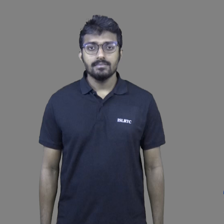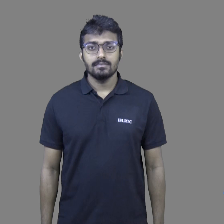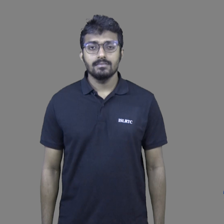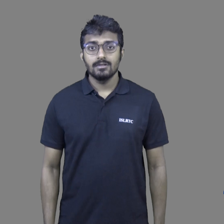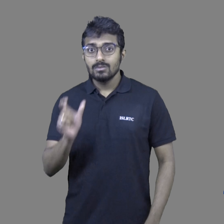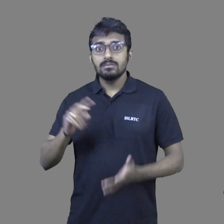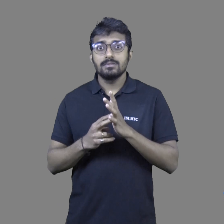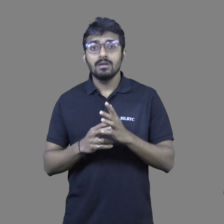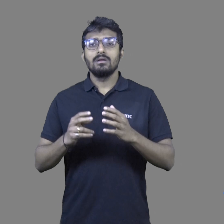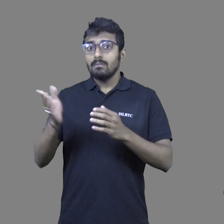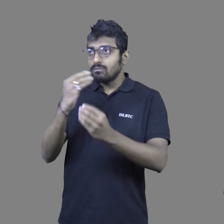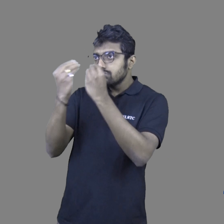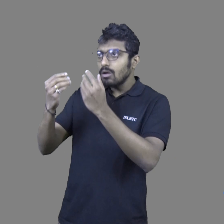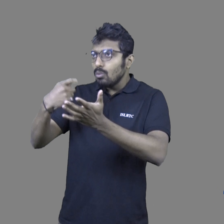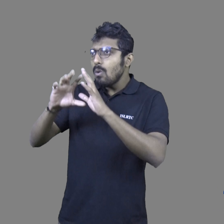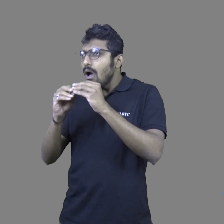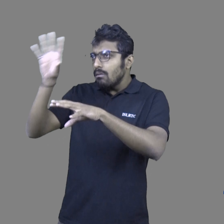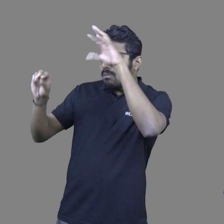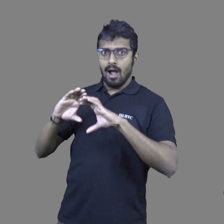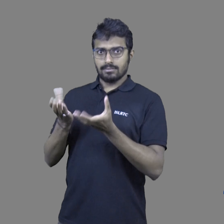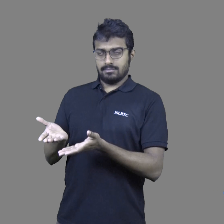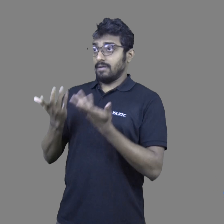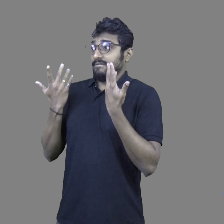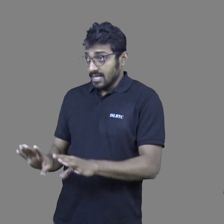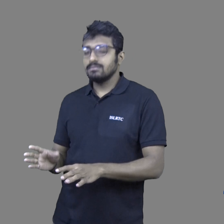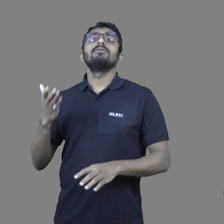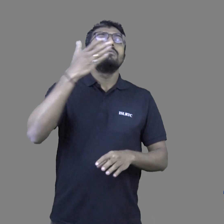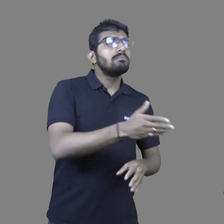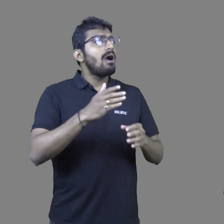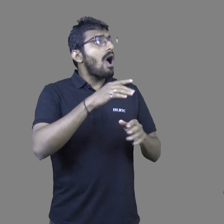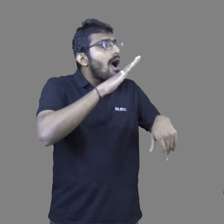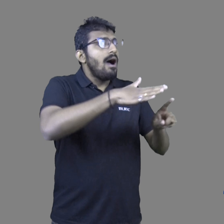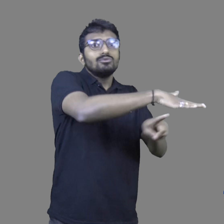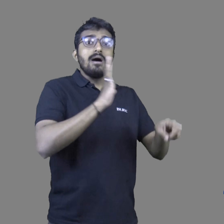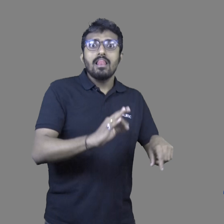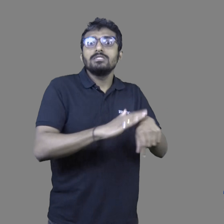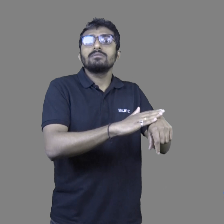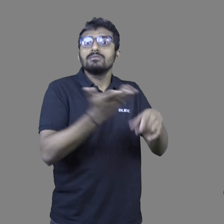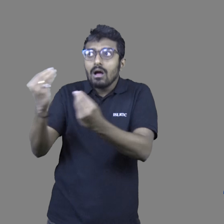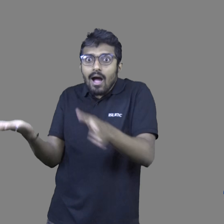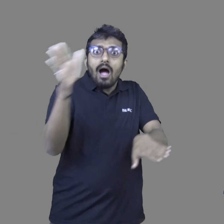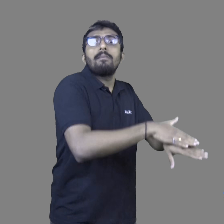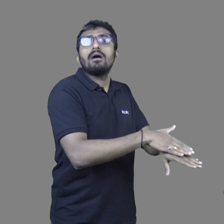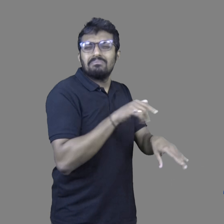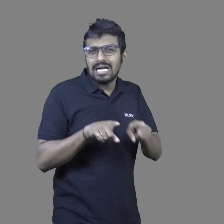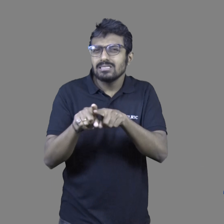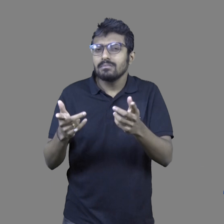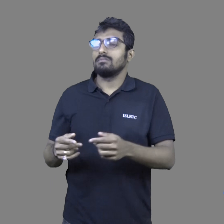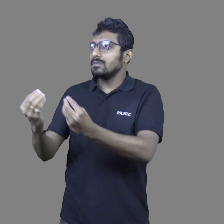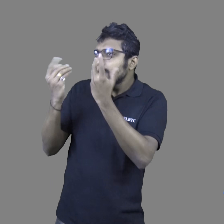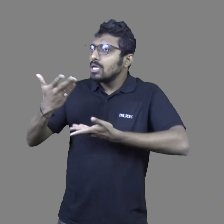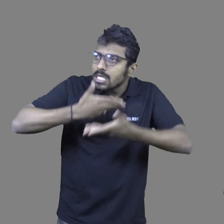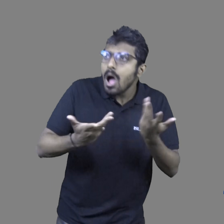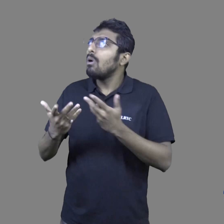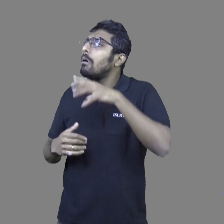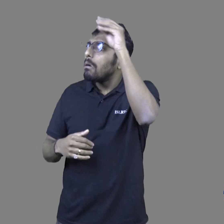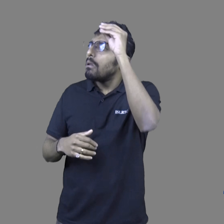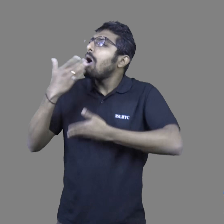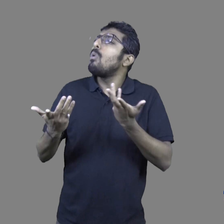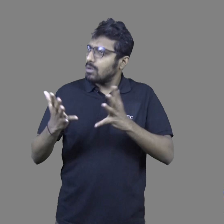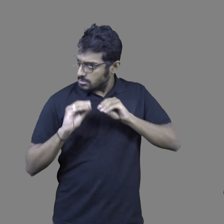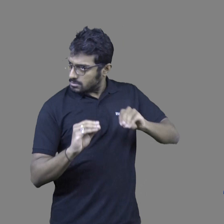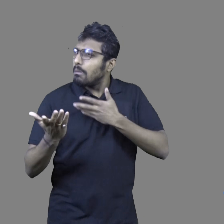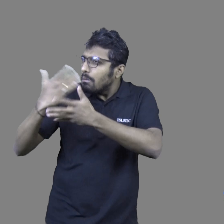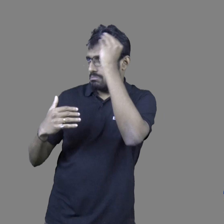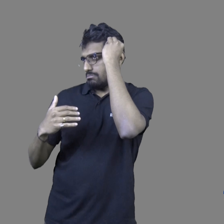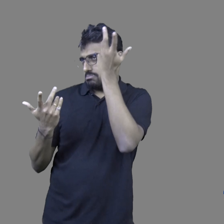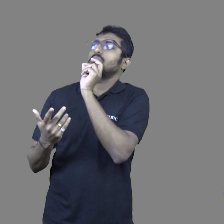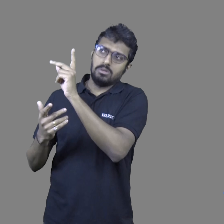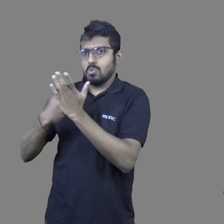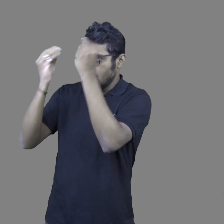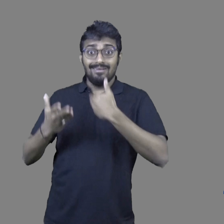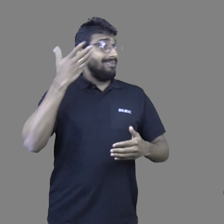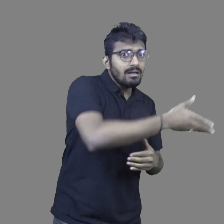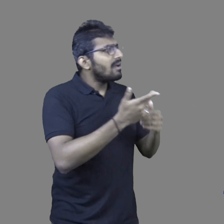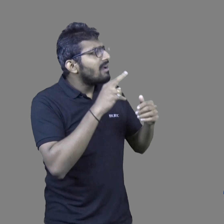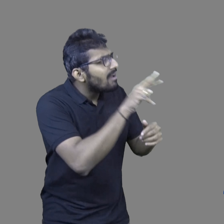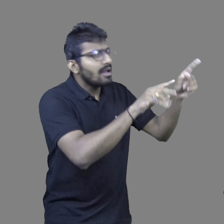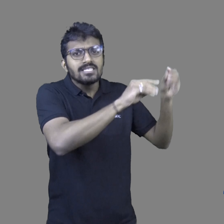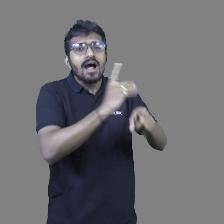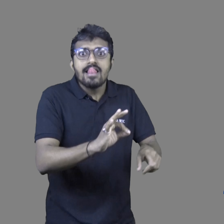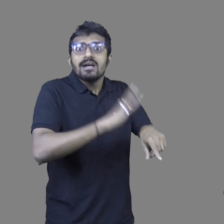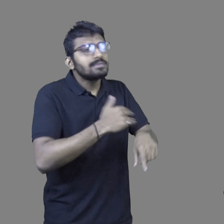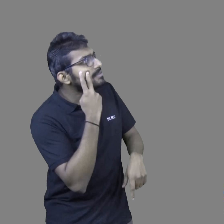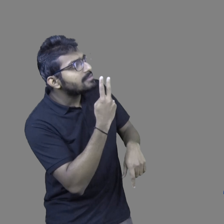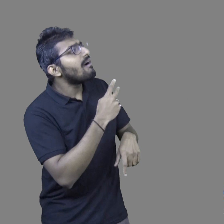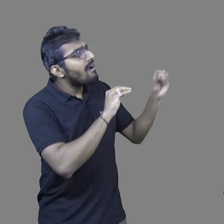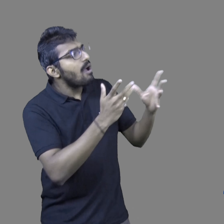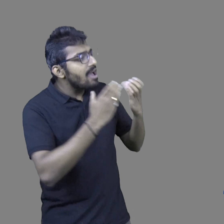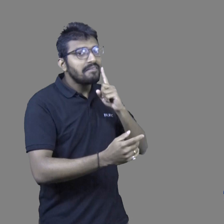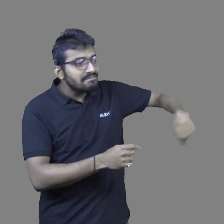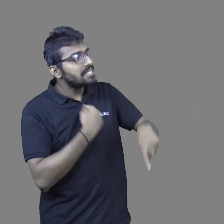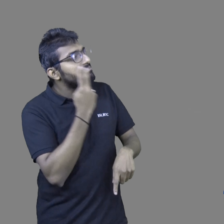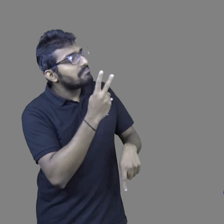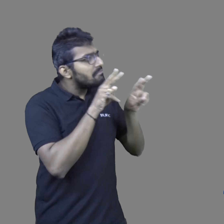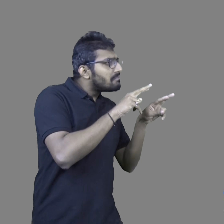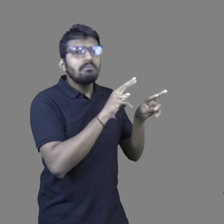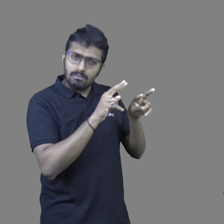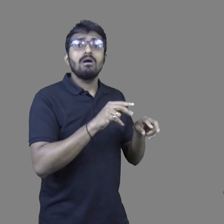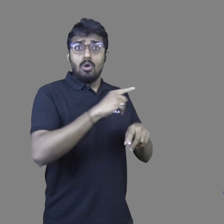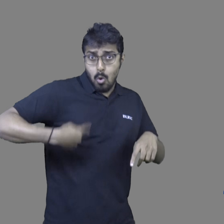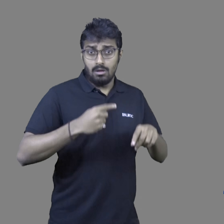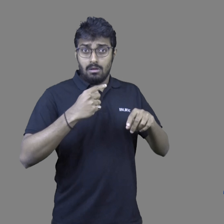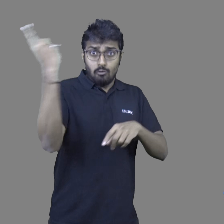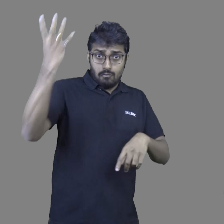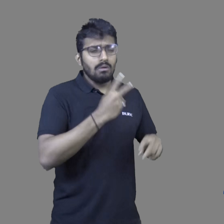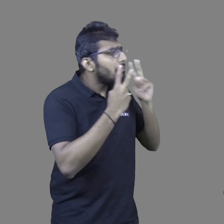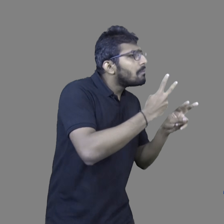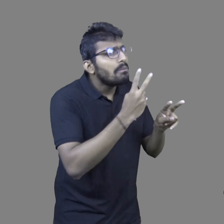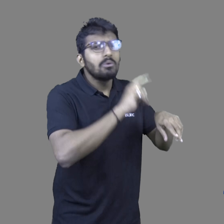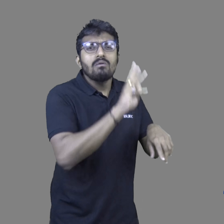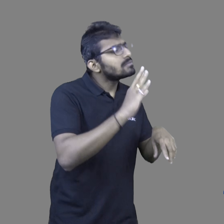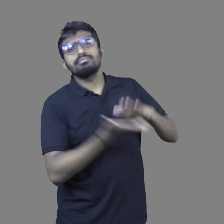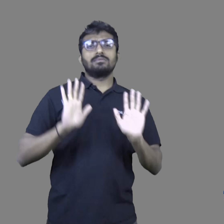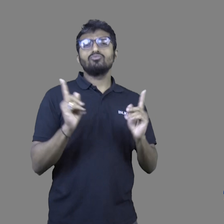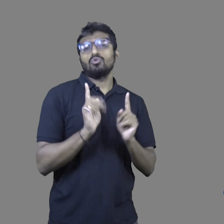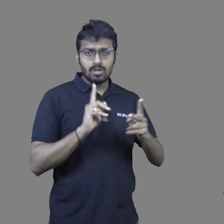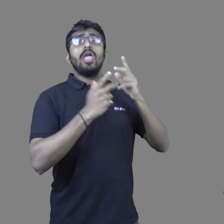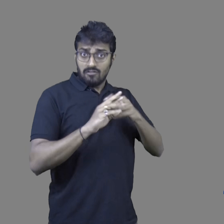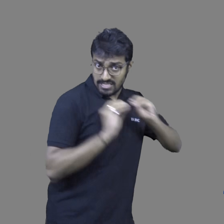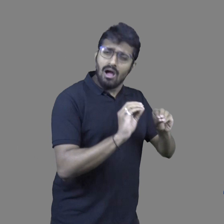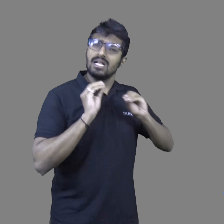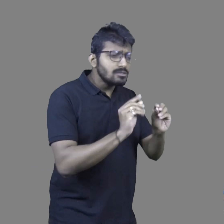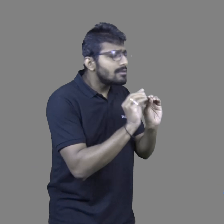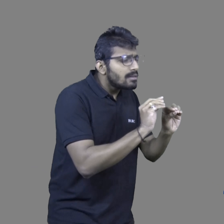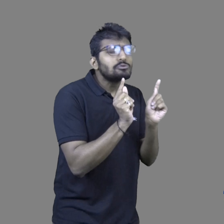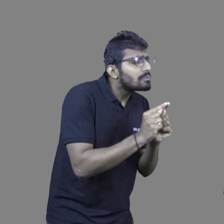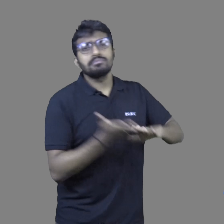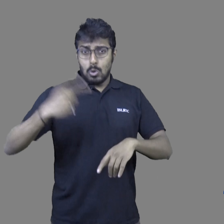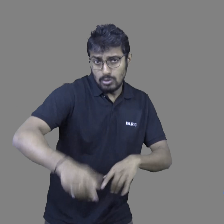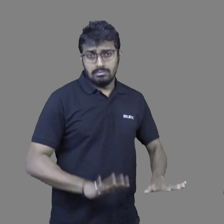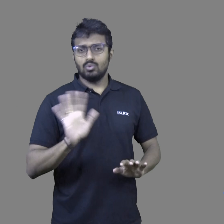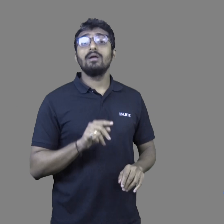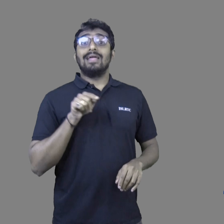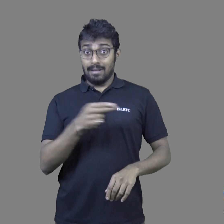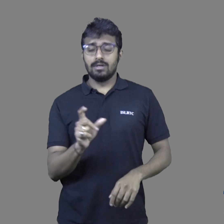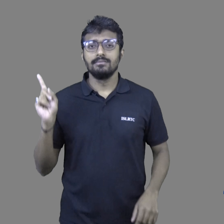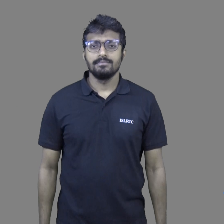Field Work Field Visit